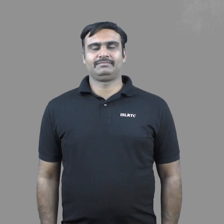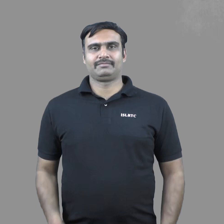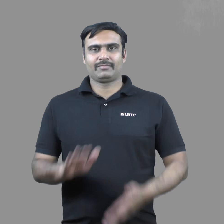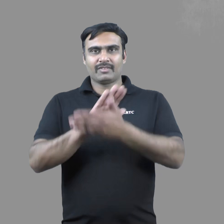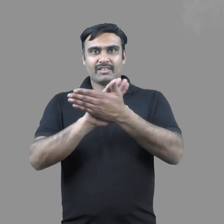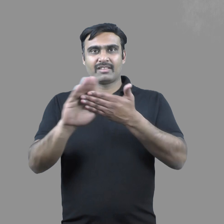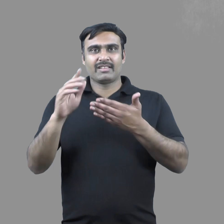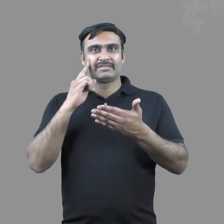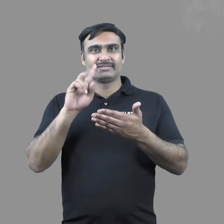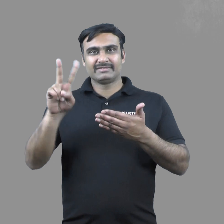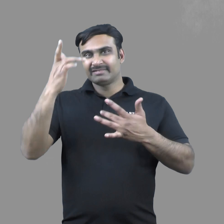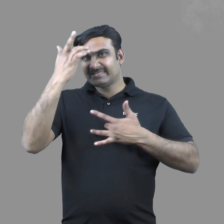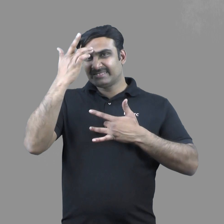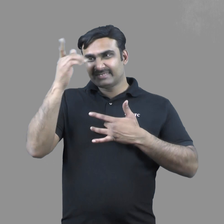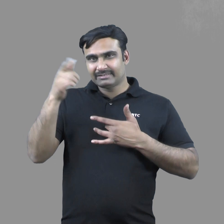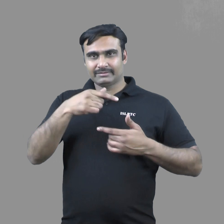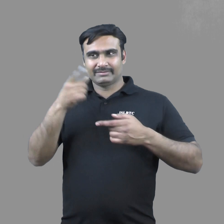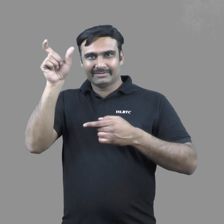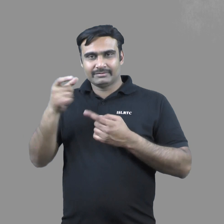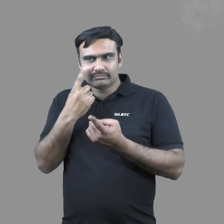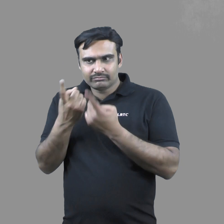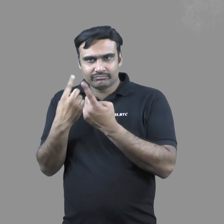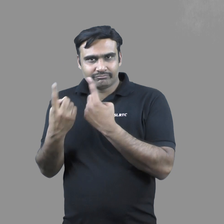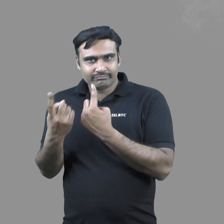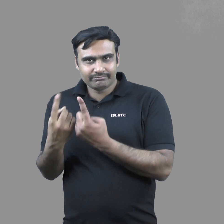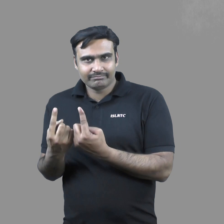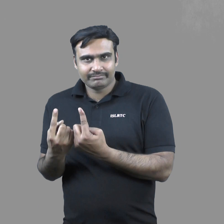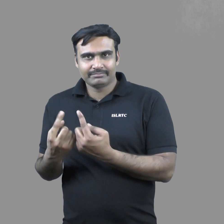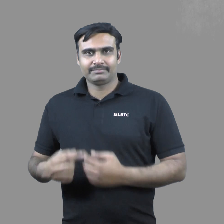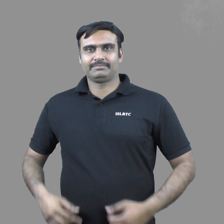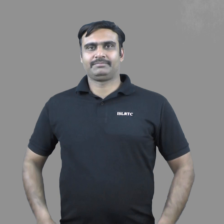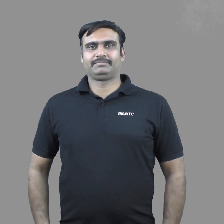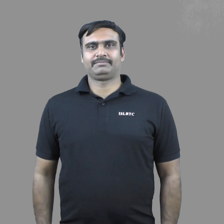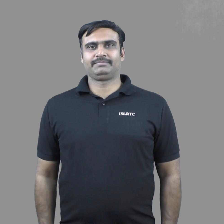Hiv Screening Machine